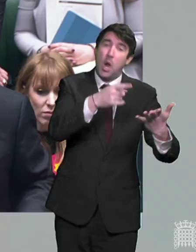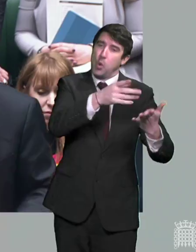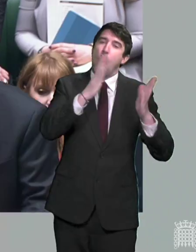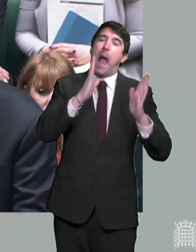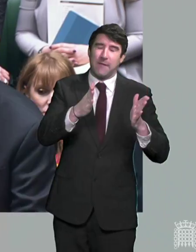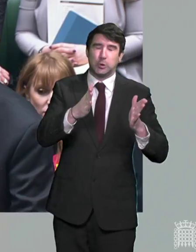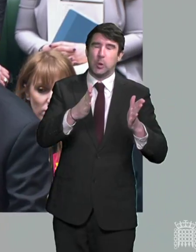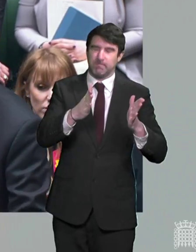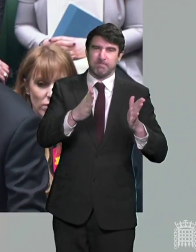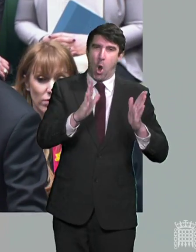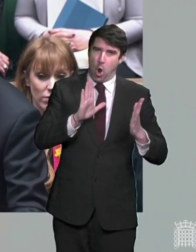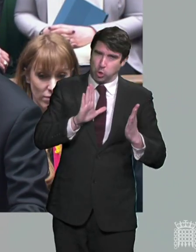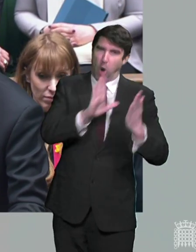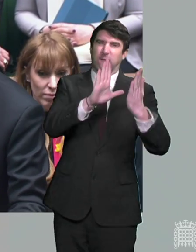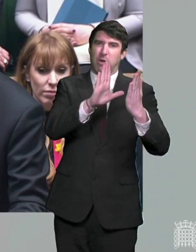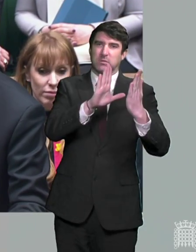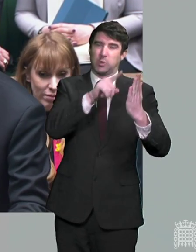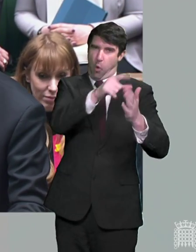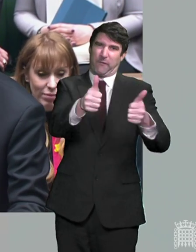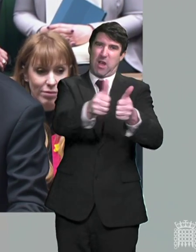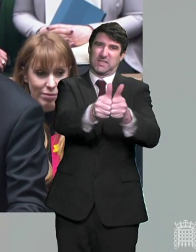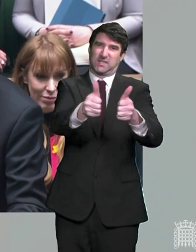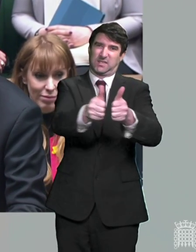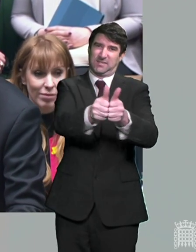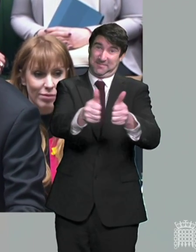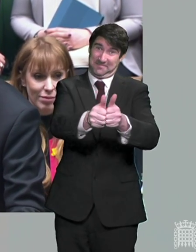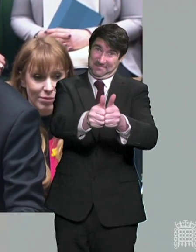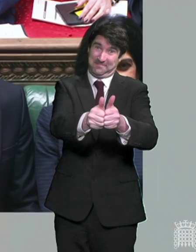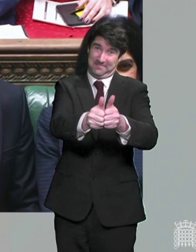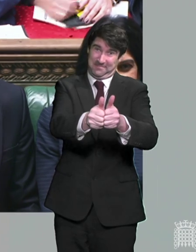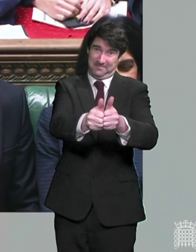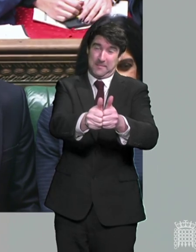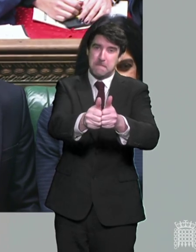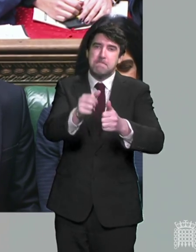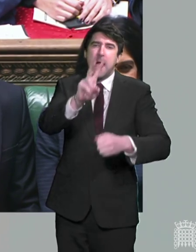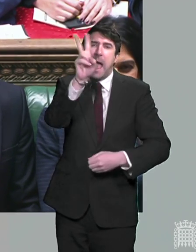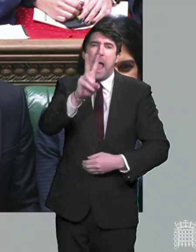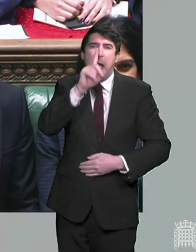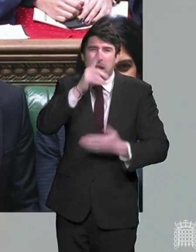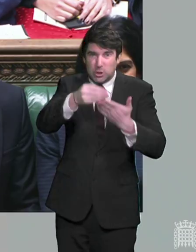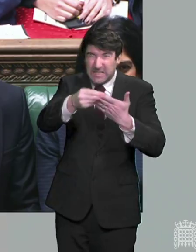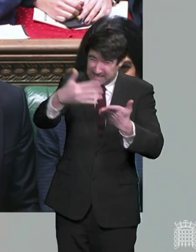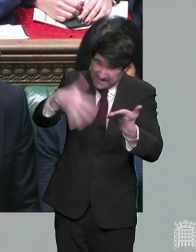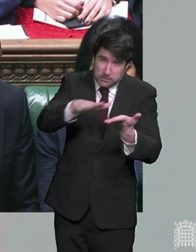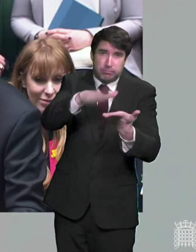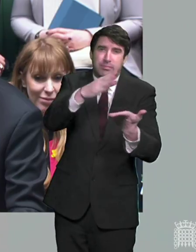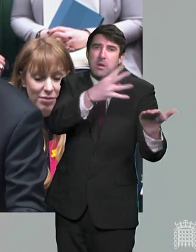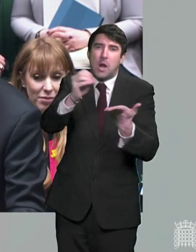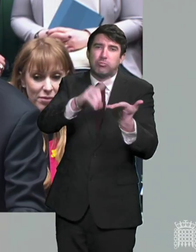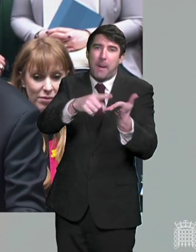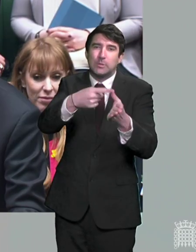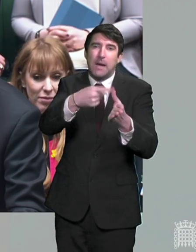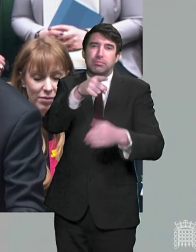vested interests. Energy bills will go up by £900 in April.